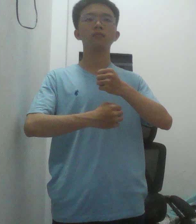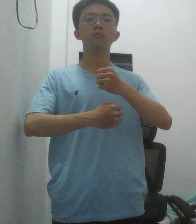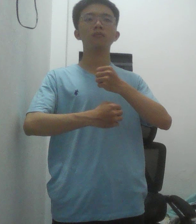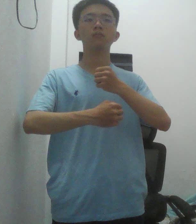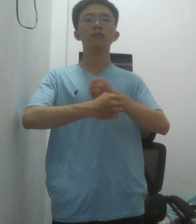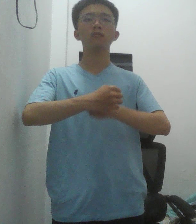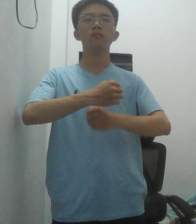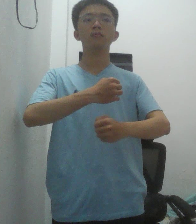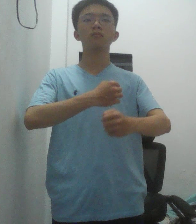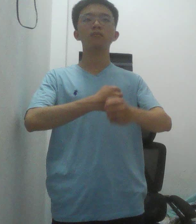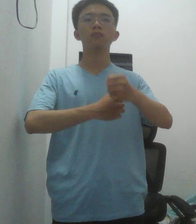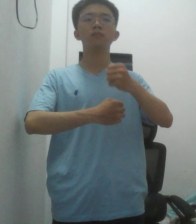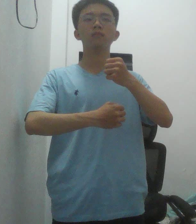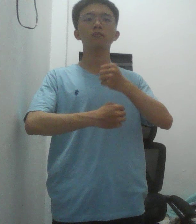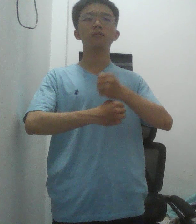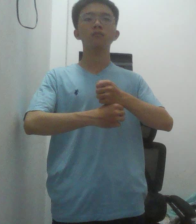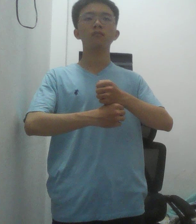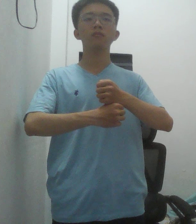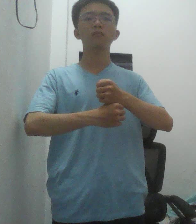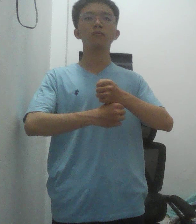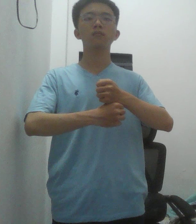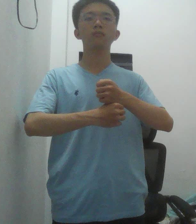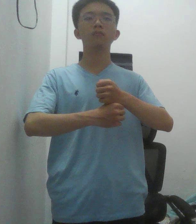nam